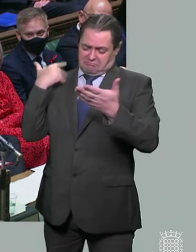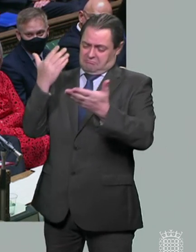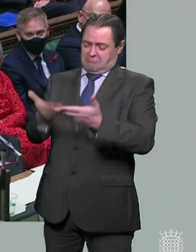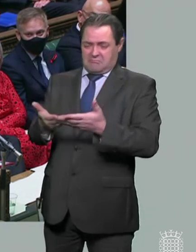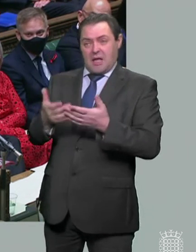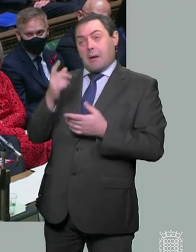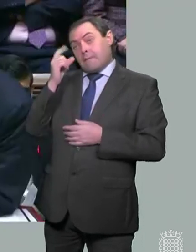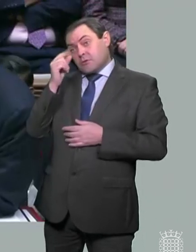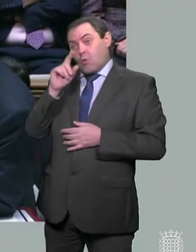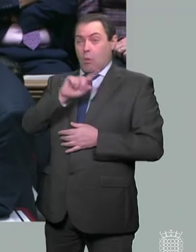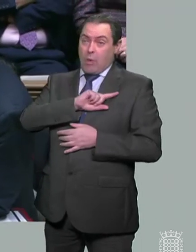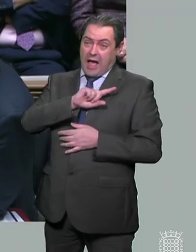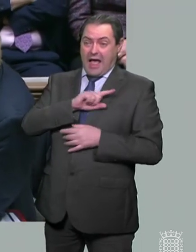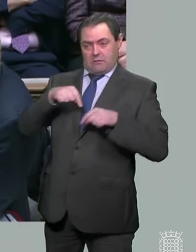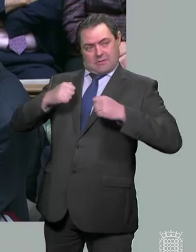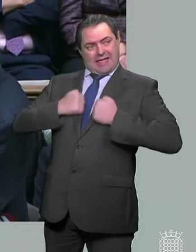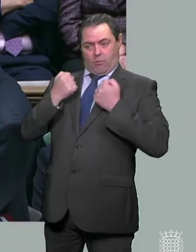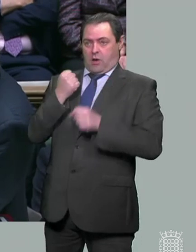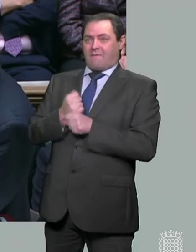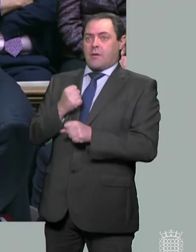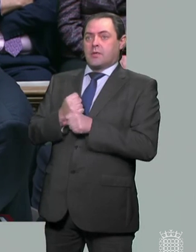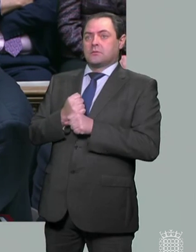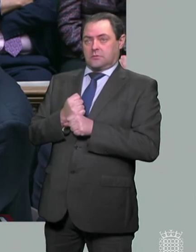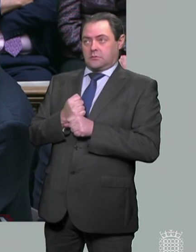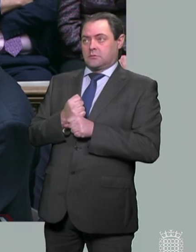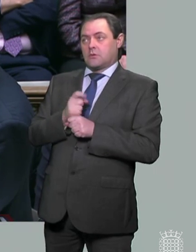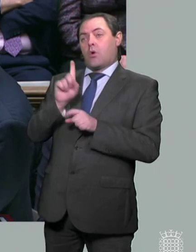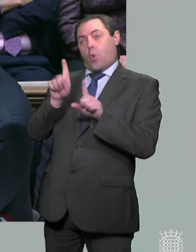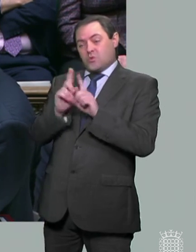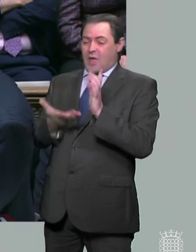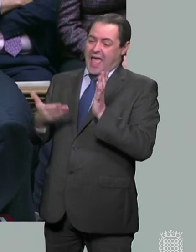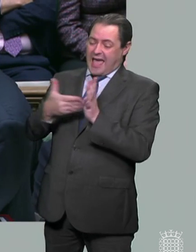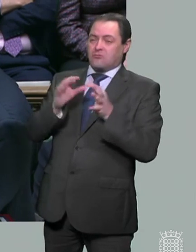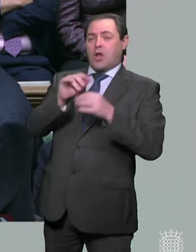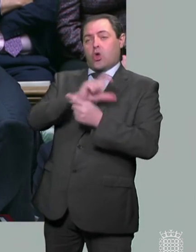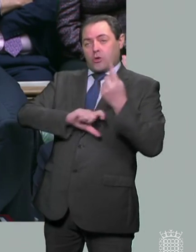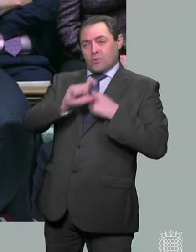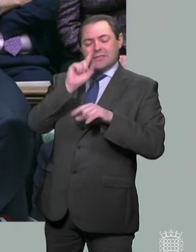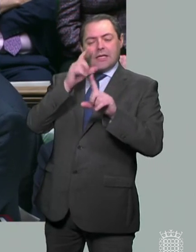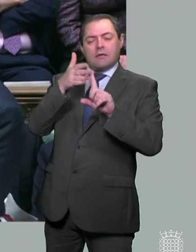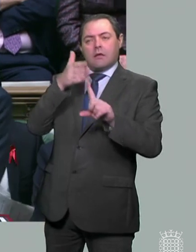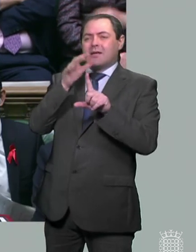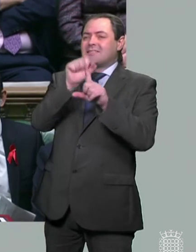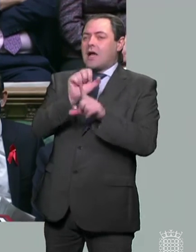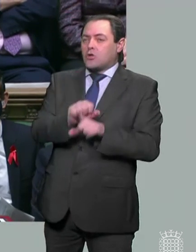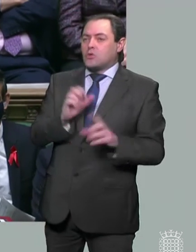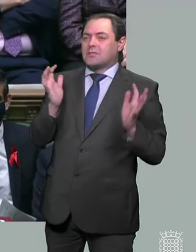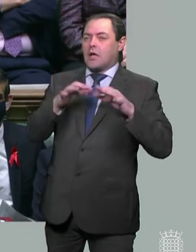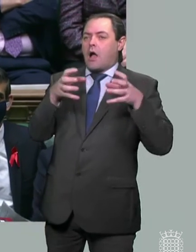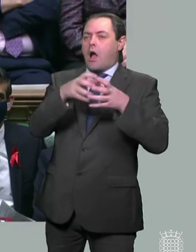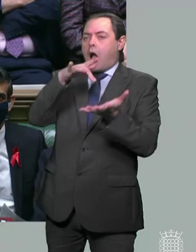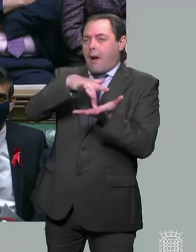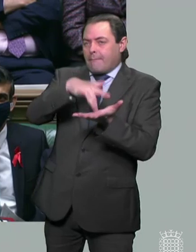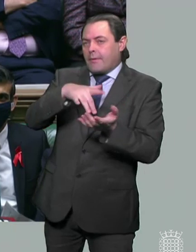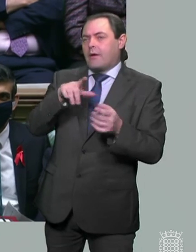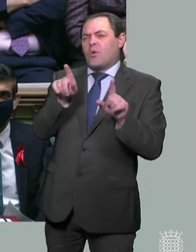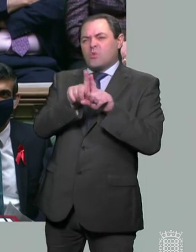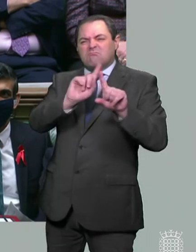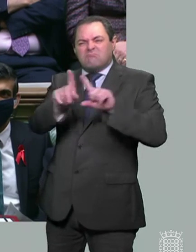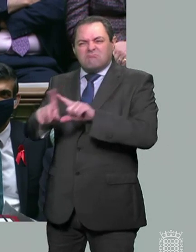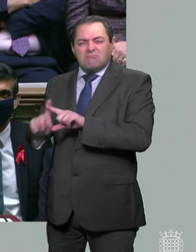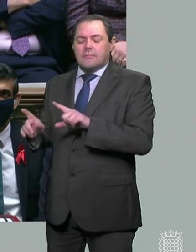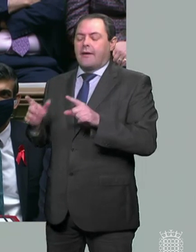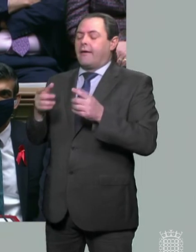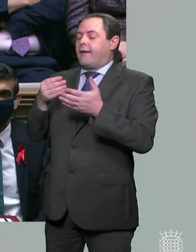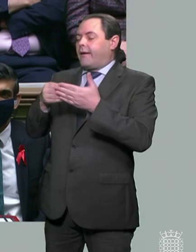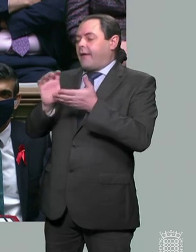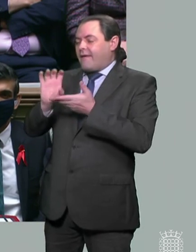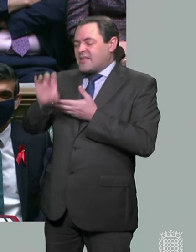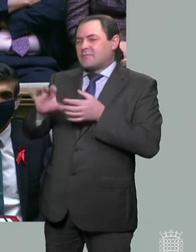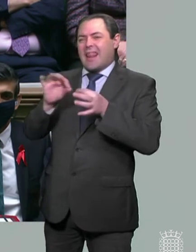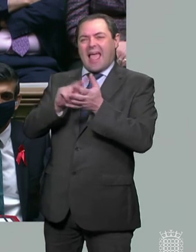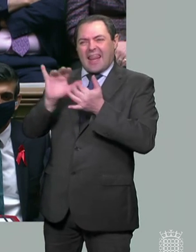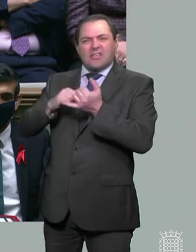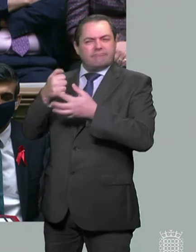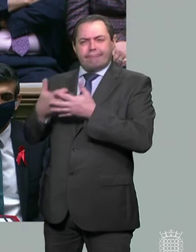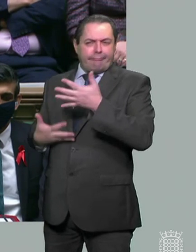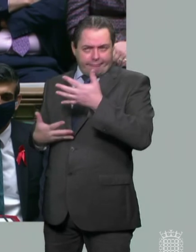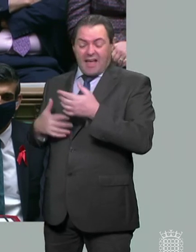It has been made possible by this people’s Government, and it is in addition to what we are doing with the community diagnostics hubs and in addition to what we are doing in investing in our NHS.